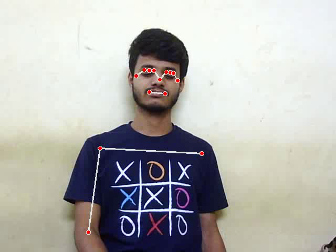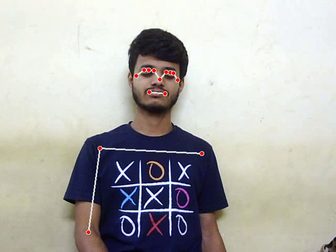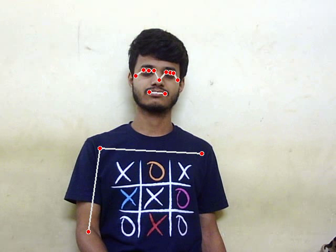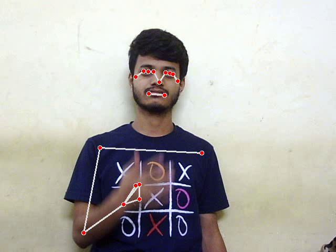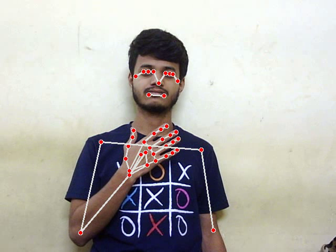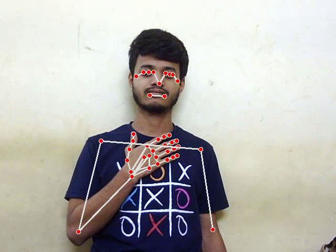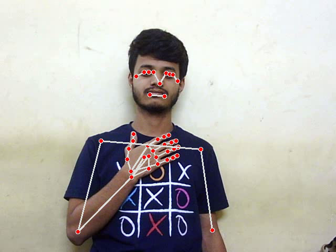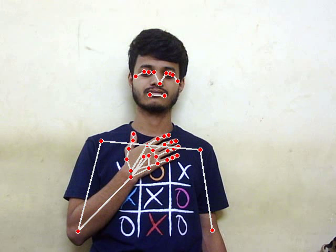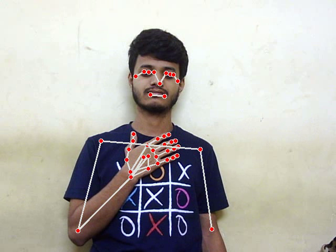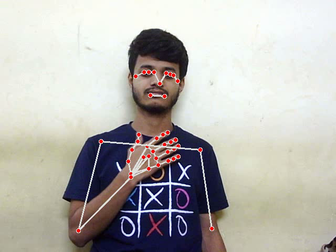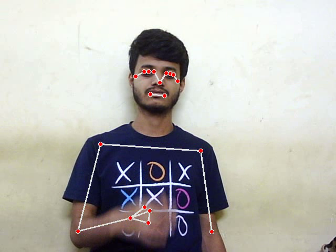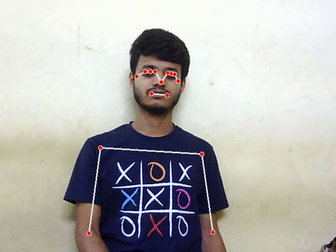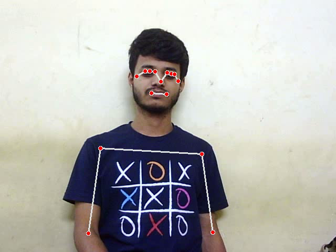my